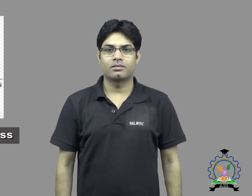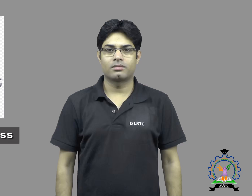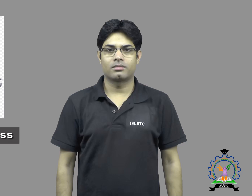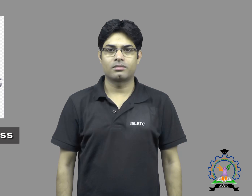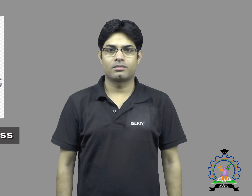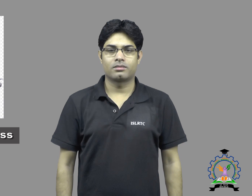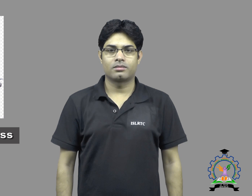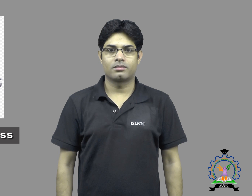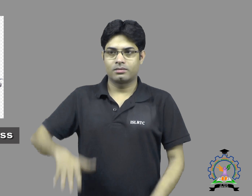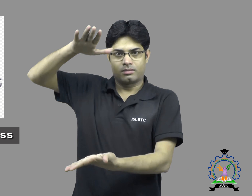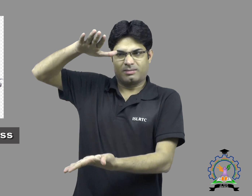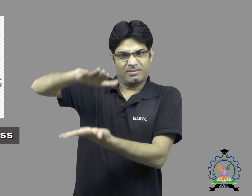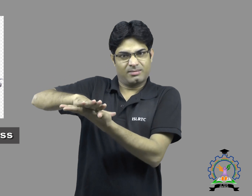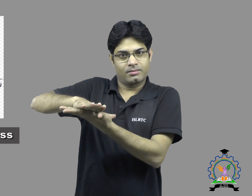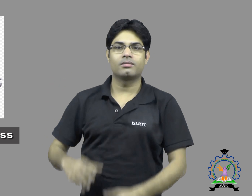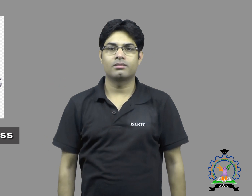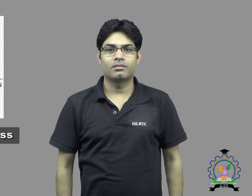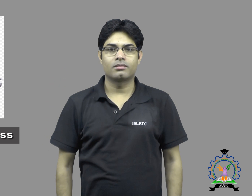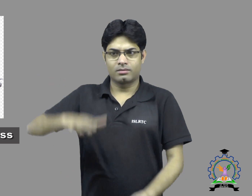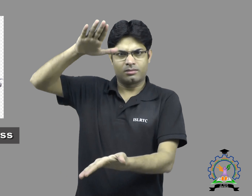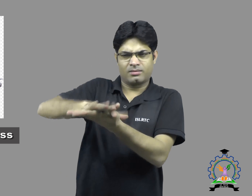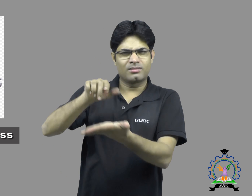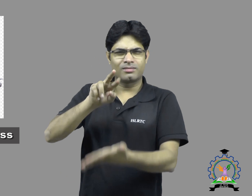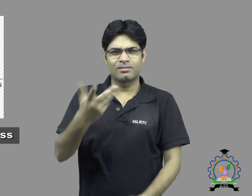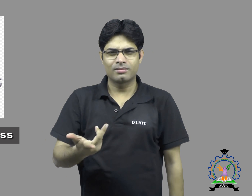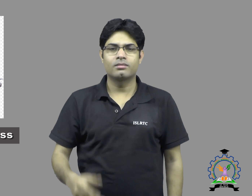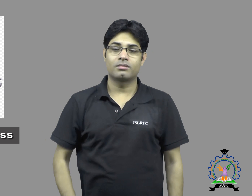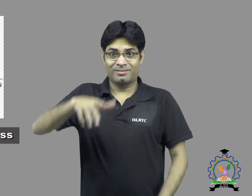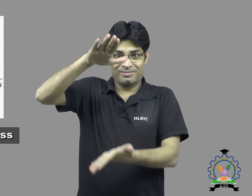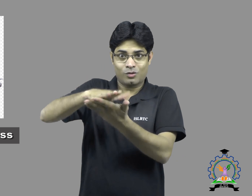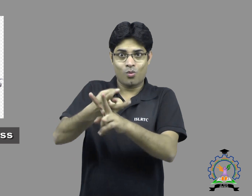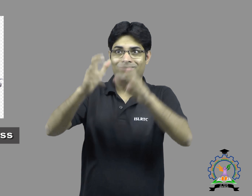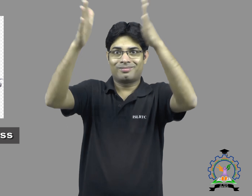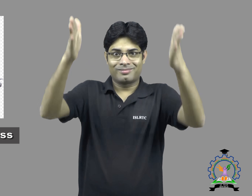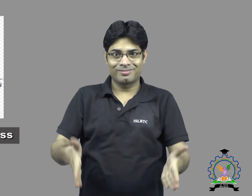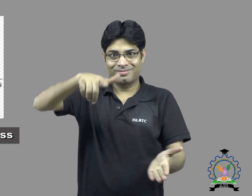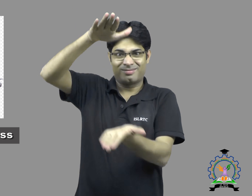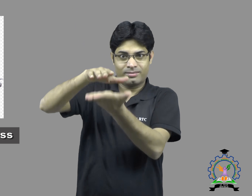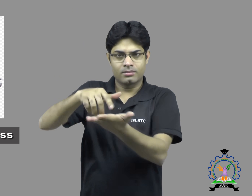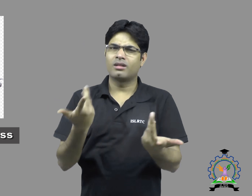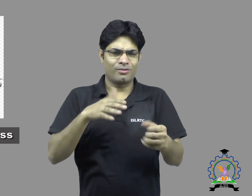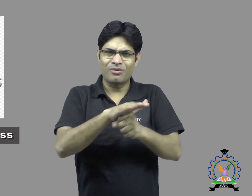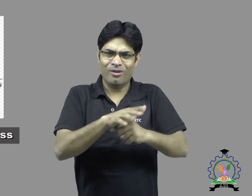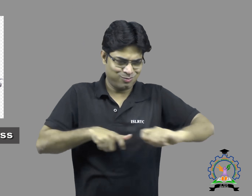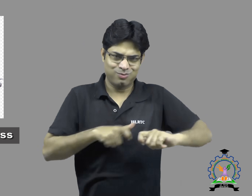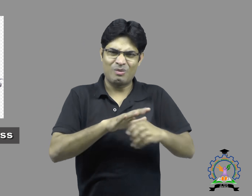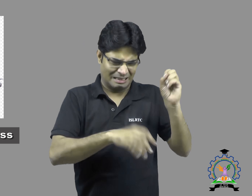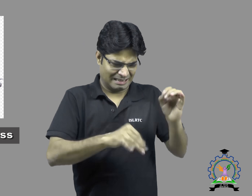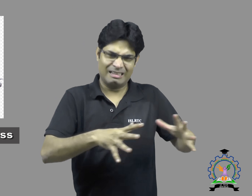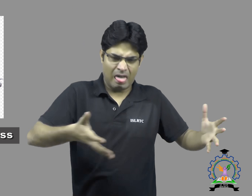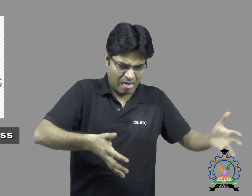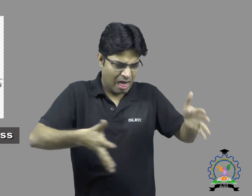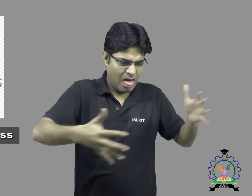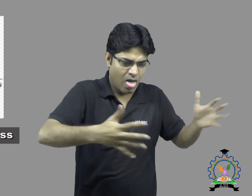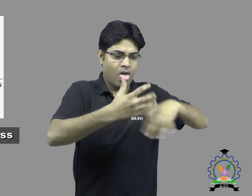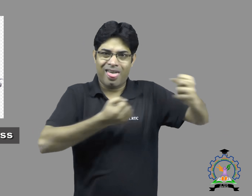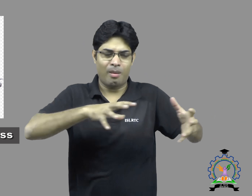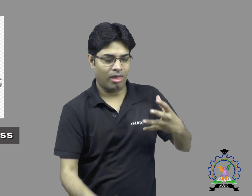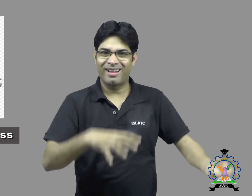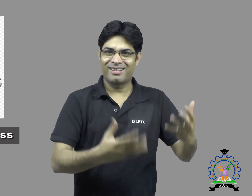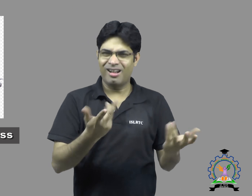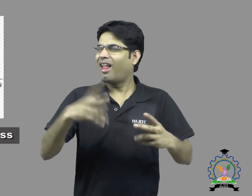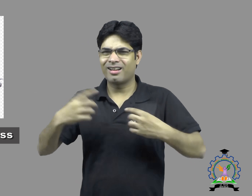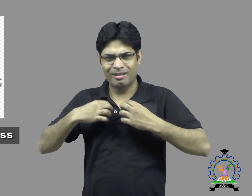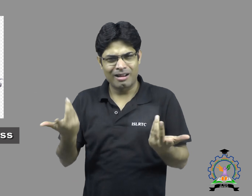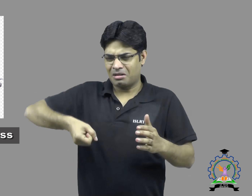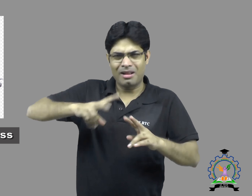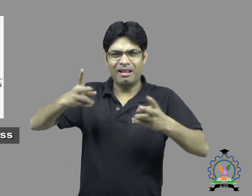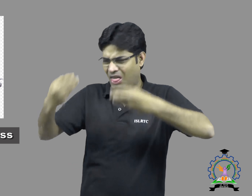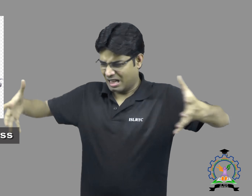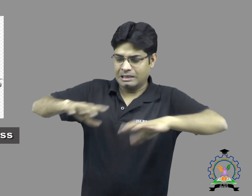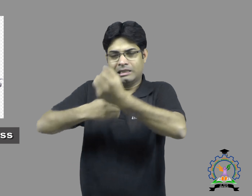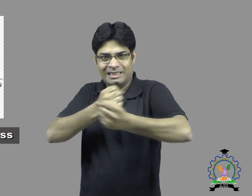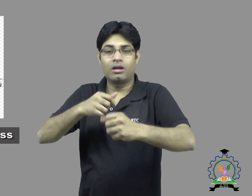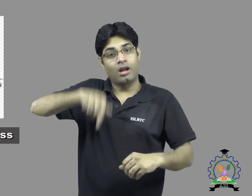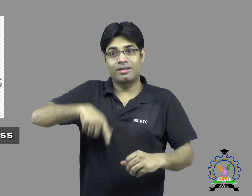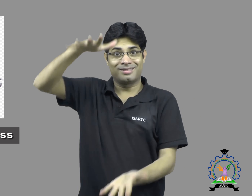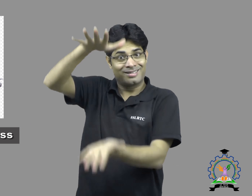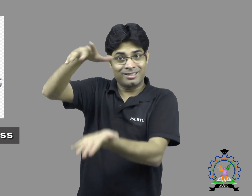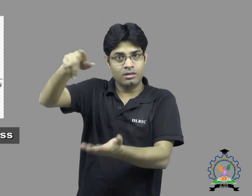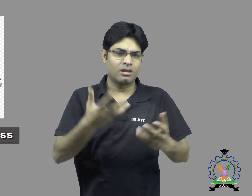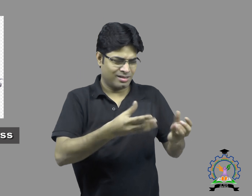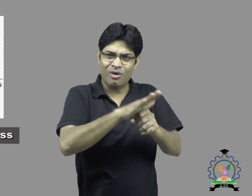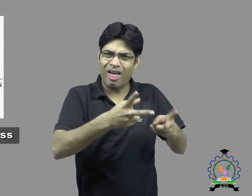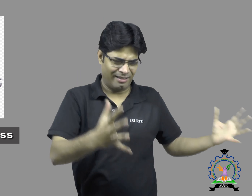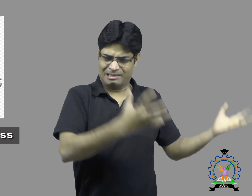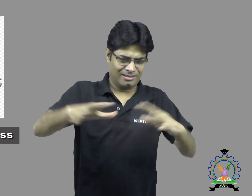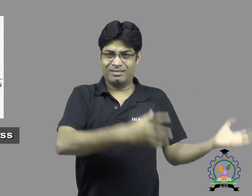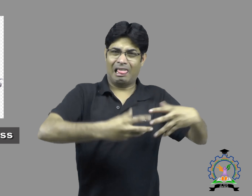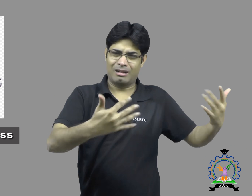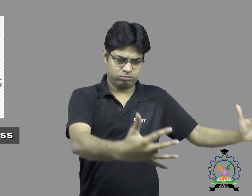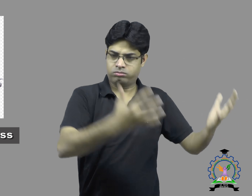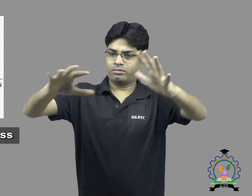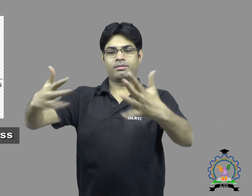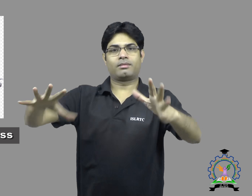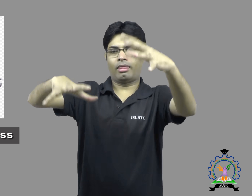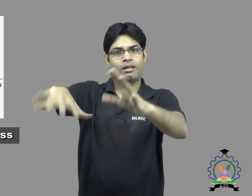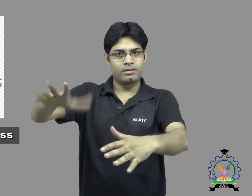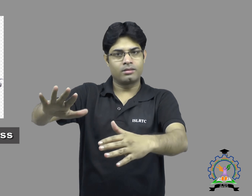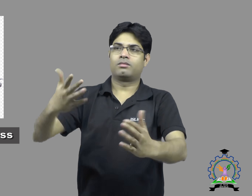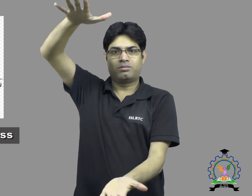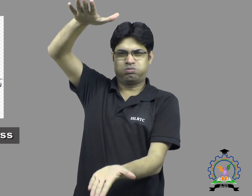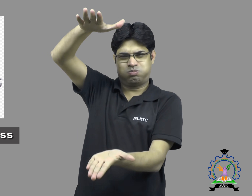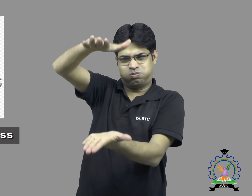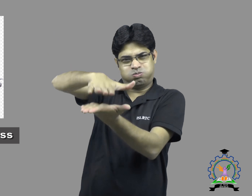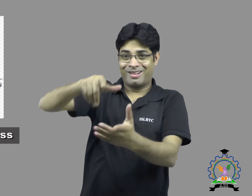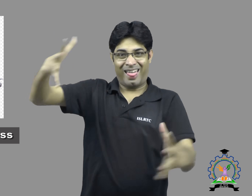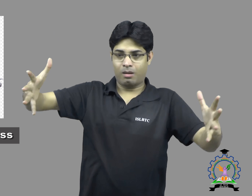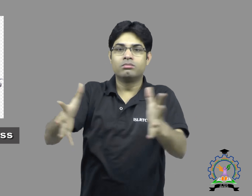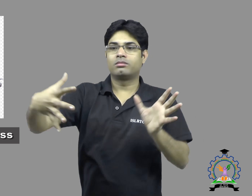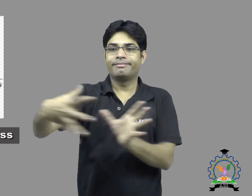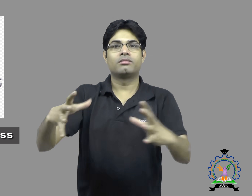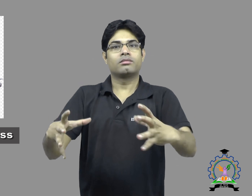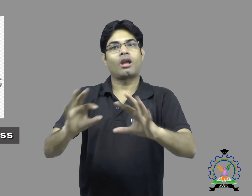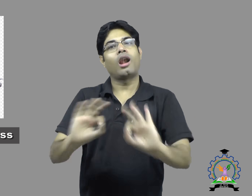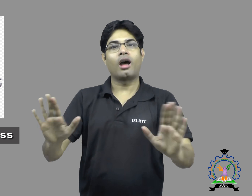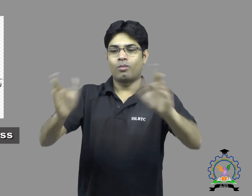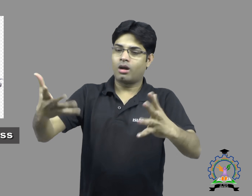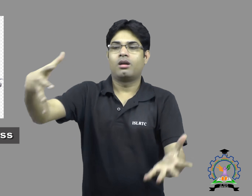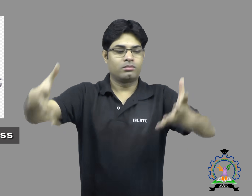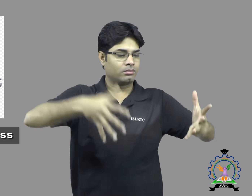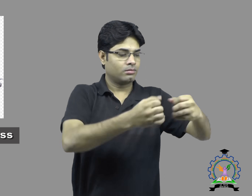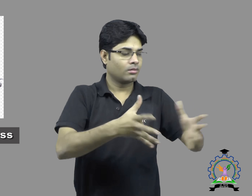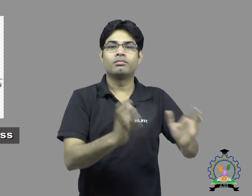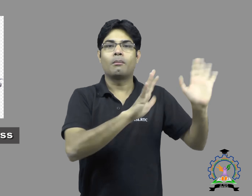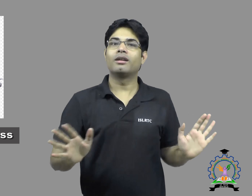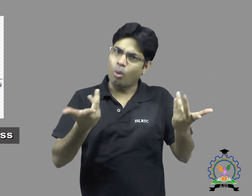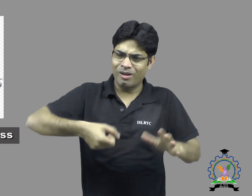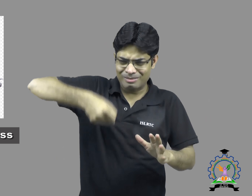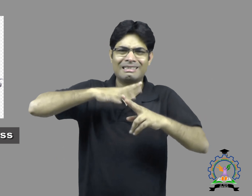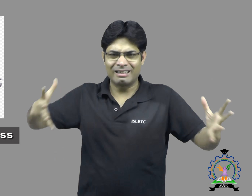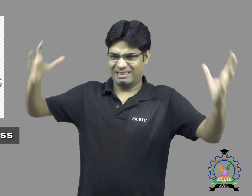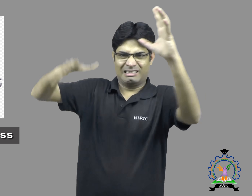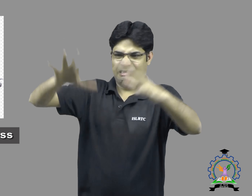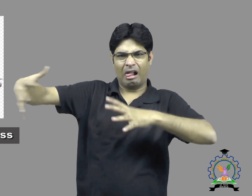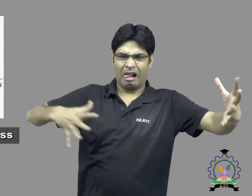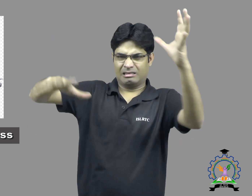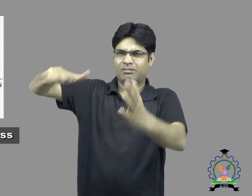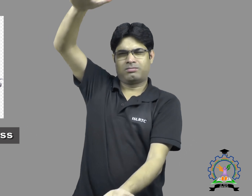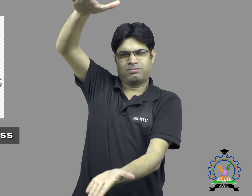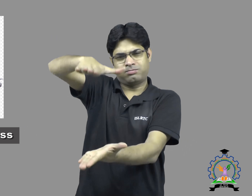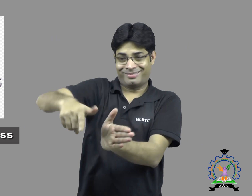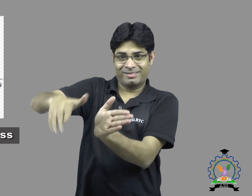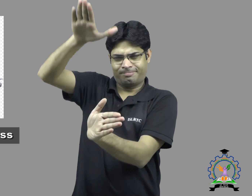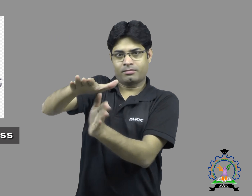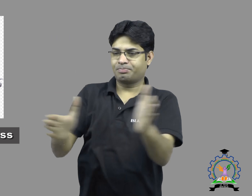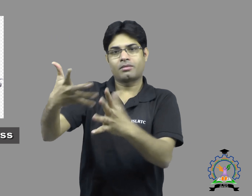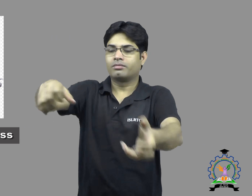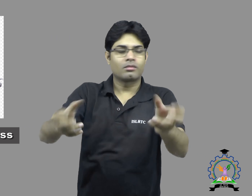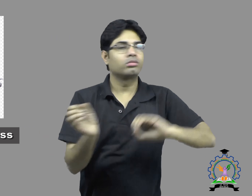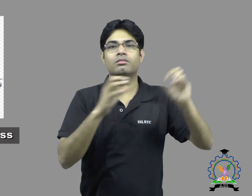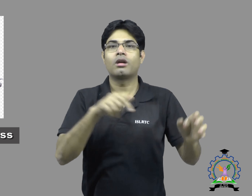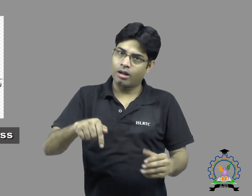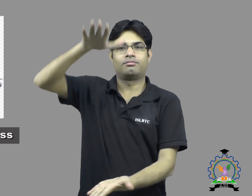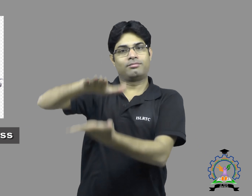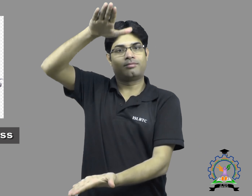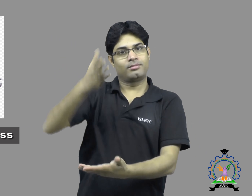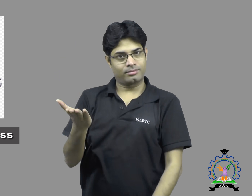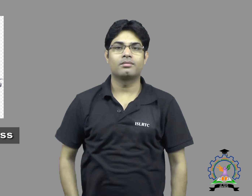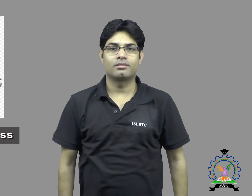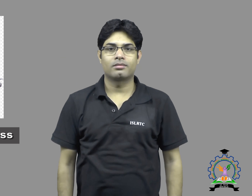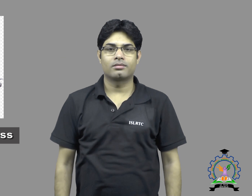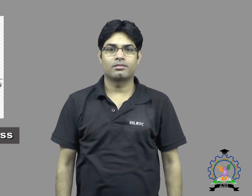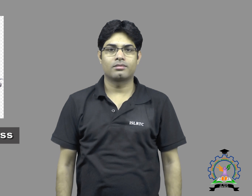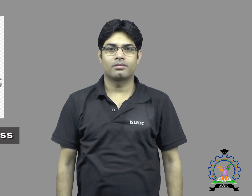Hydraulic Press